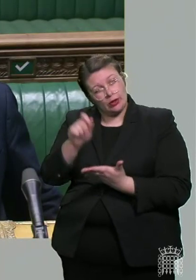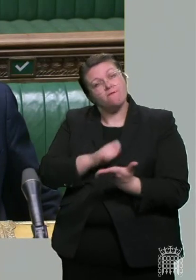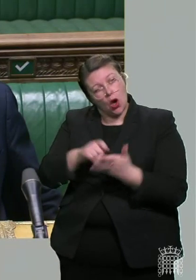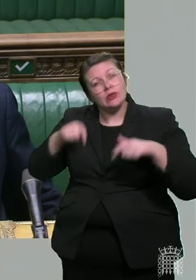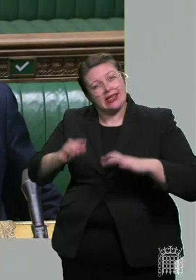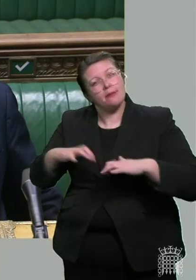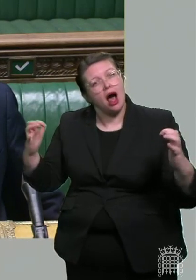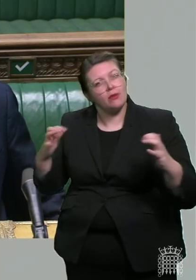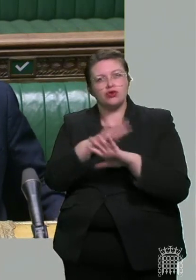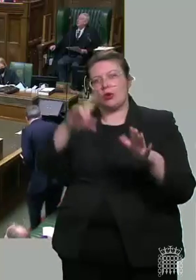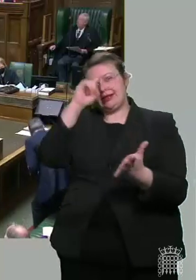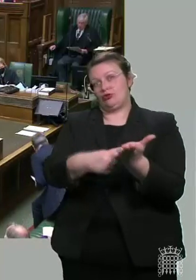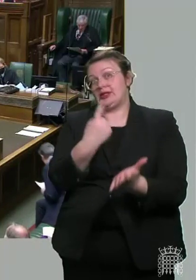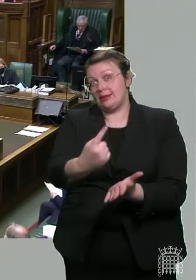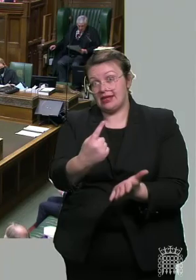Will he have the courage to do so?